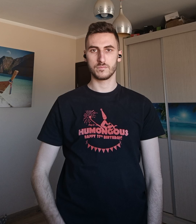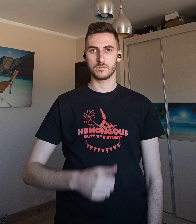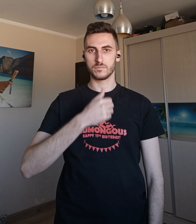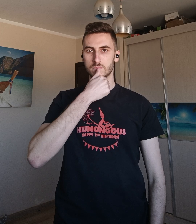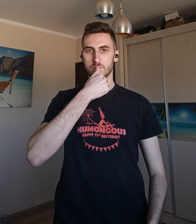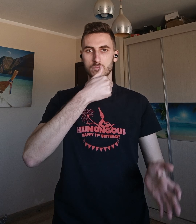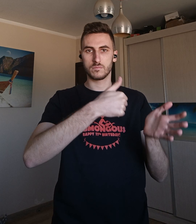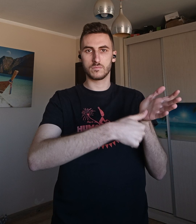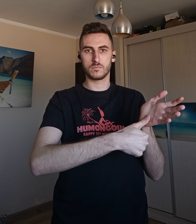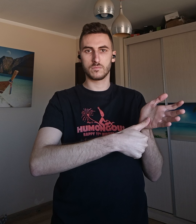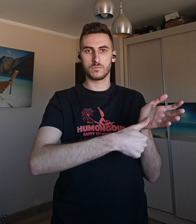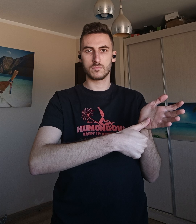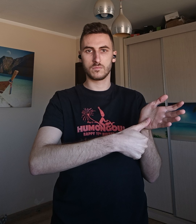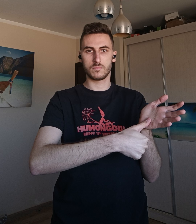בנק